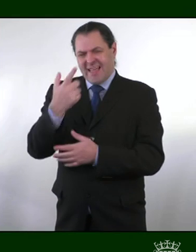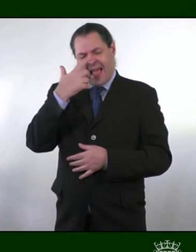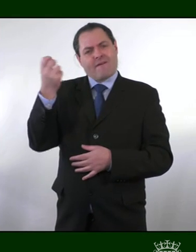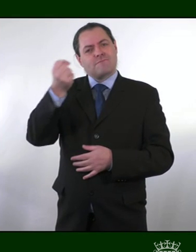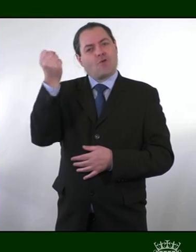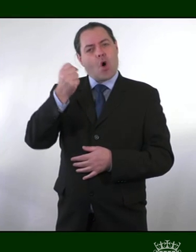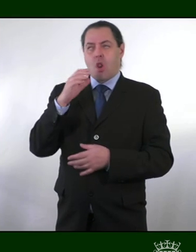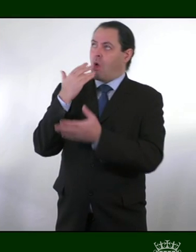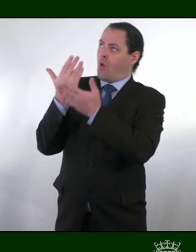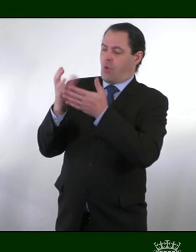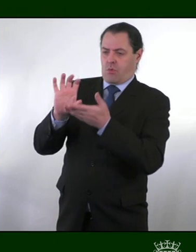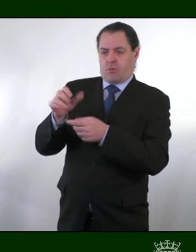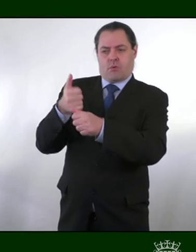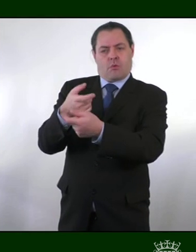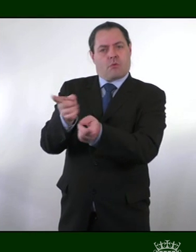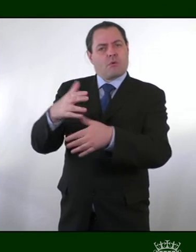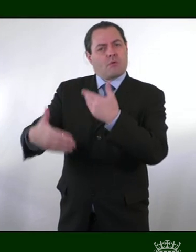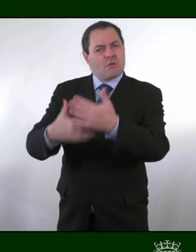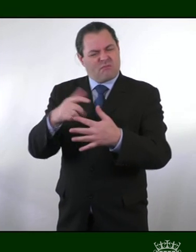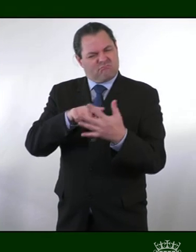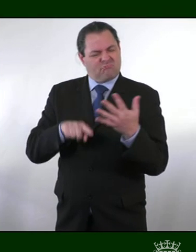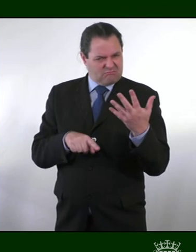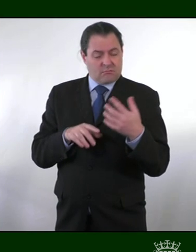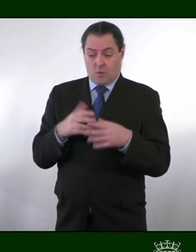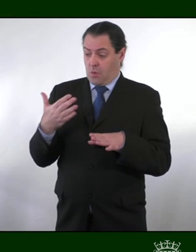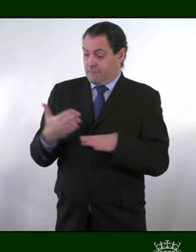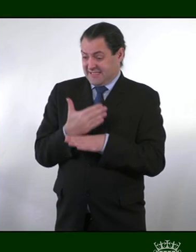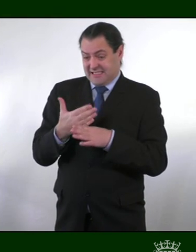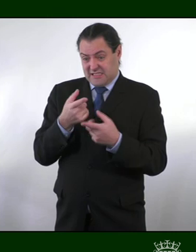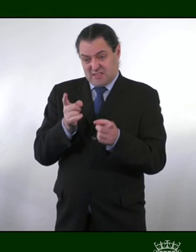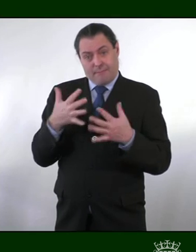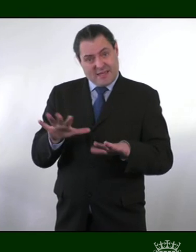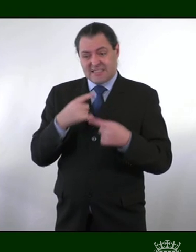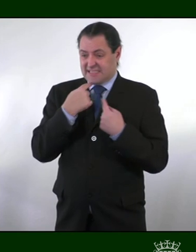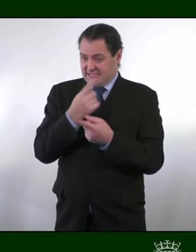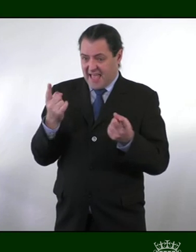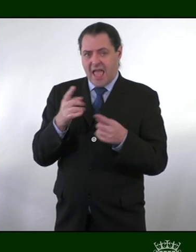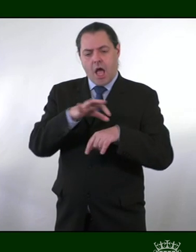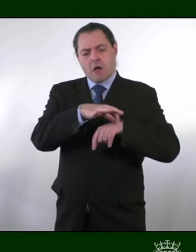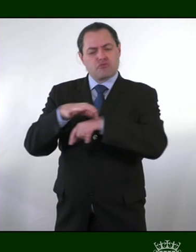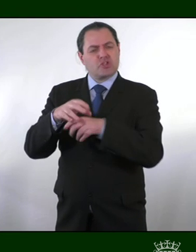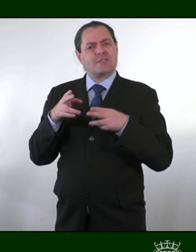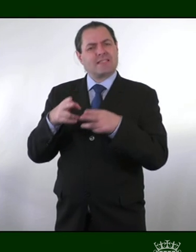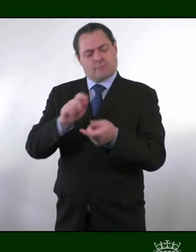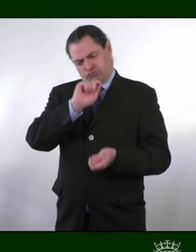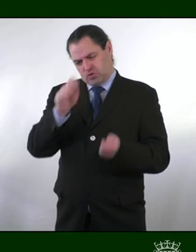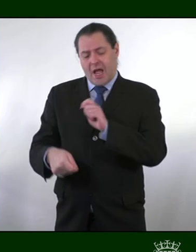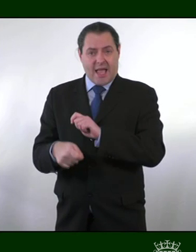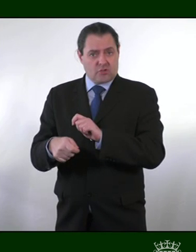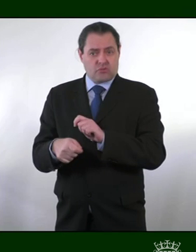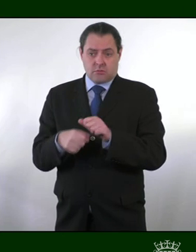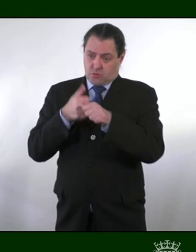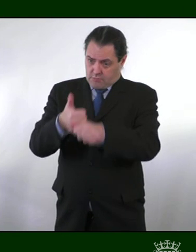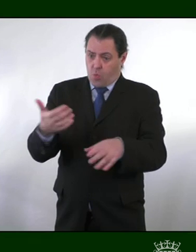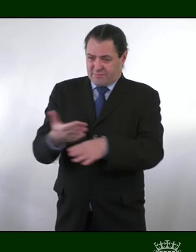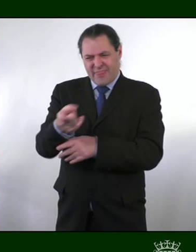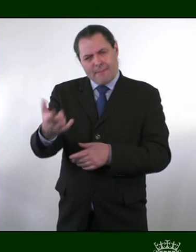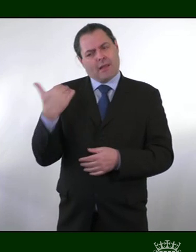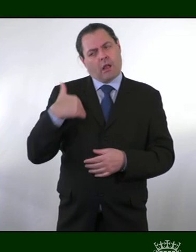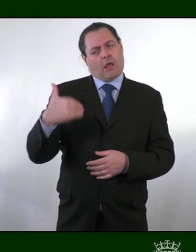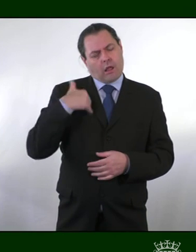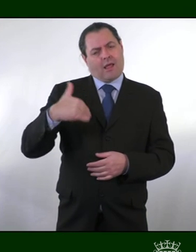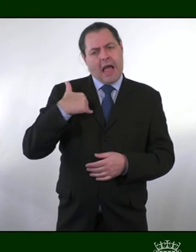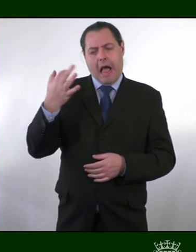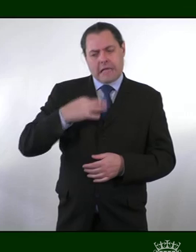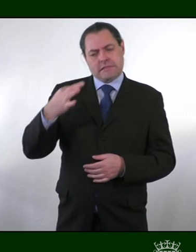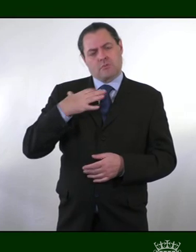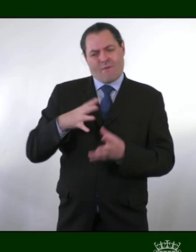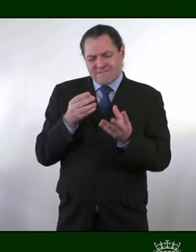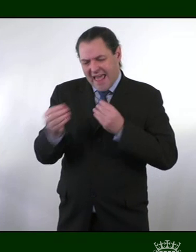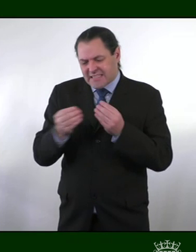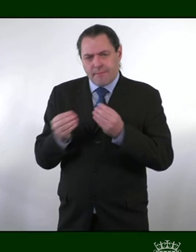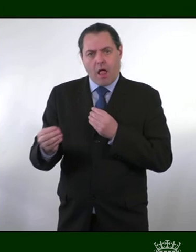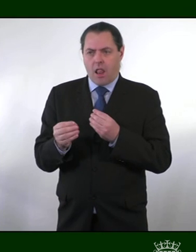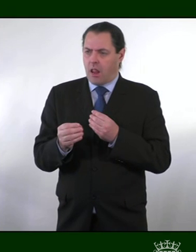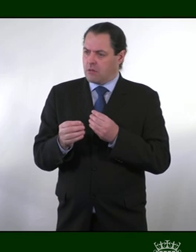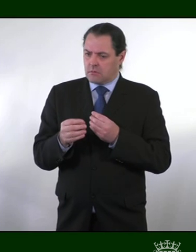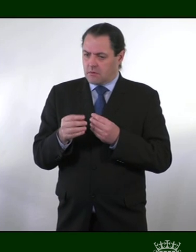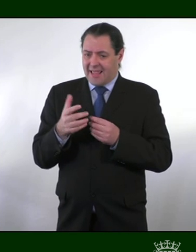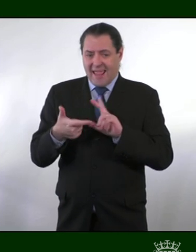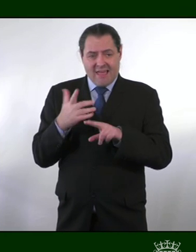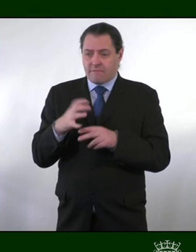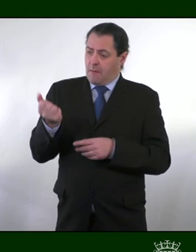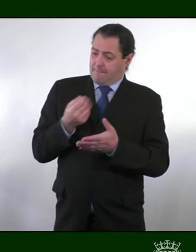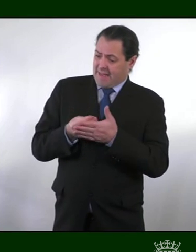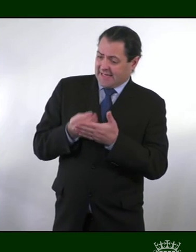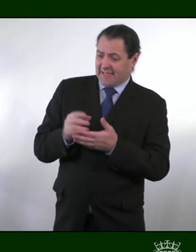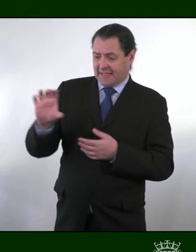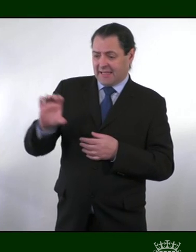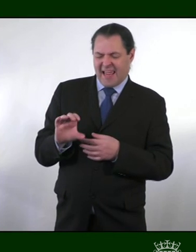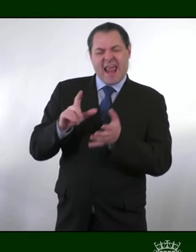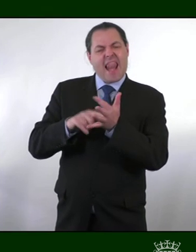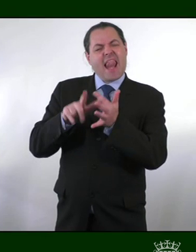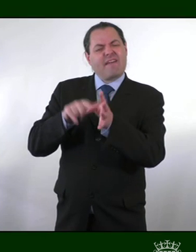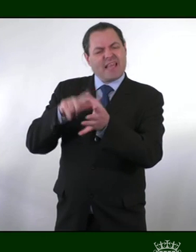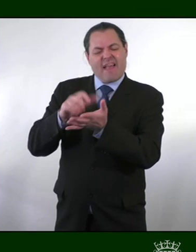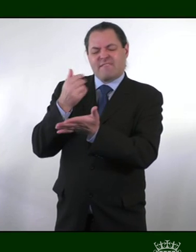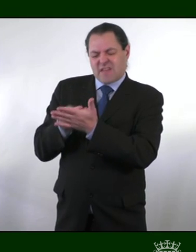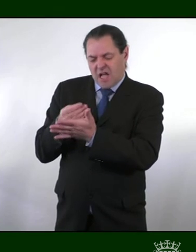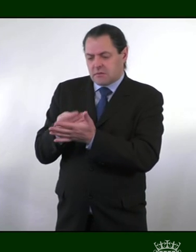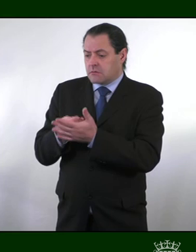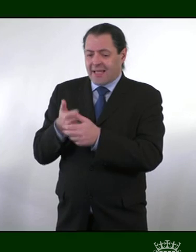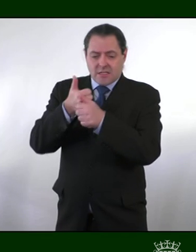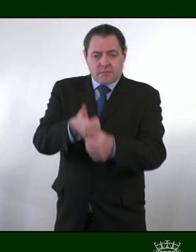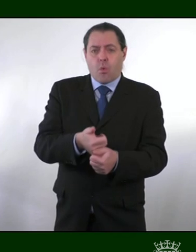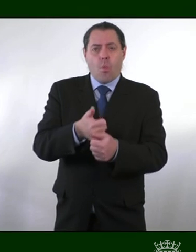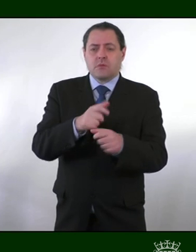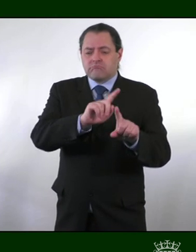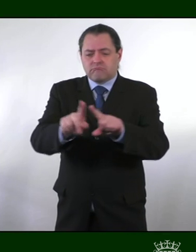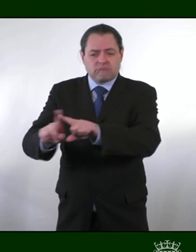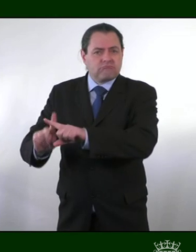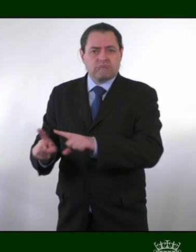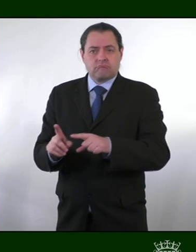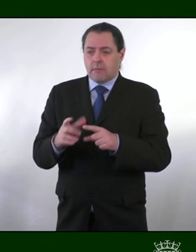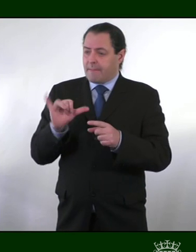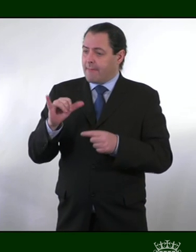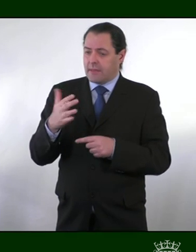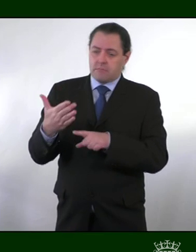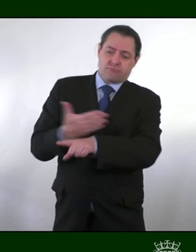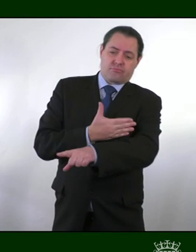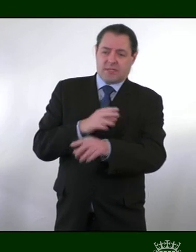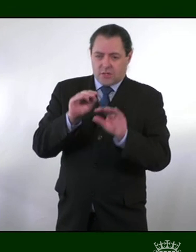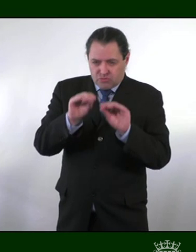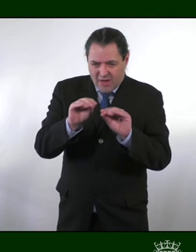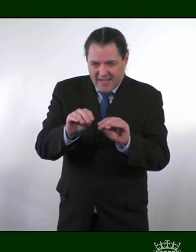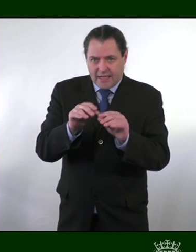That comes on top of the other recent support announced for businesses. Today, I announced major reforms to the way the apprenticeship system works, giving businesses what they have long asked for: the flexibility to spend unused apprenticeship levy funds down the supply chain with small and medium-sized enterprises, and the ability to frontload payments for training.